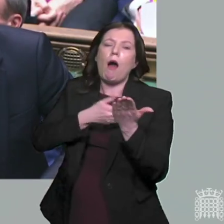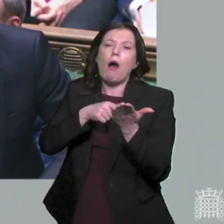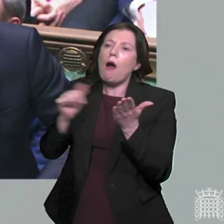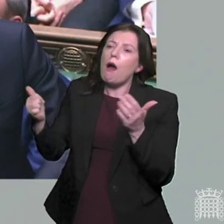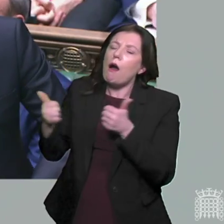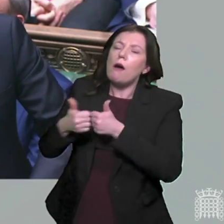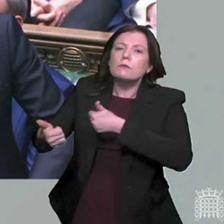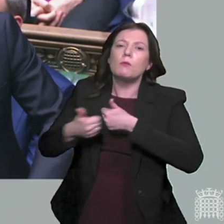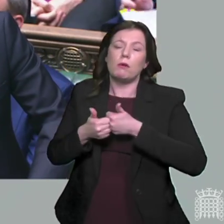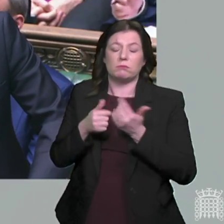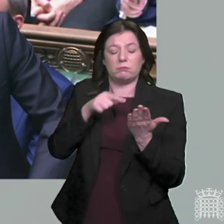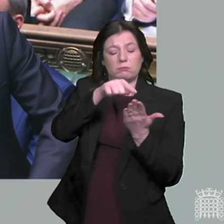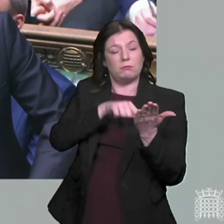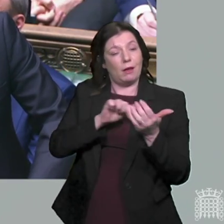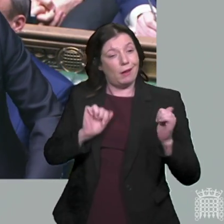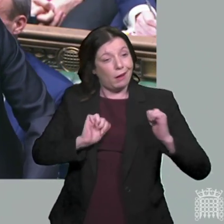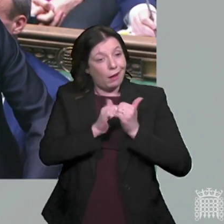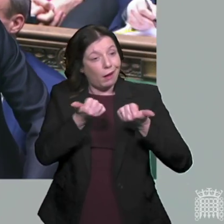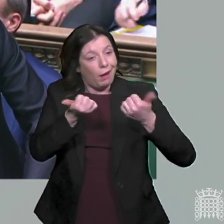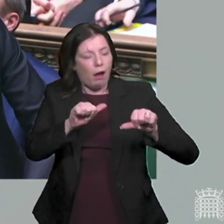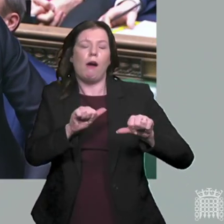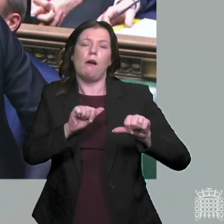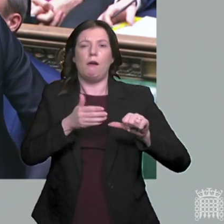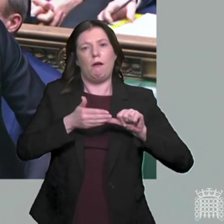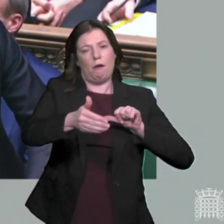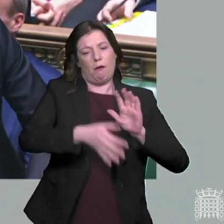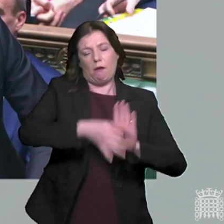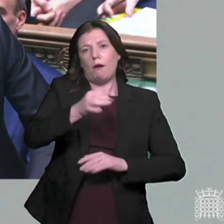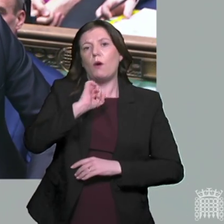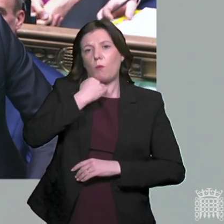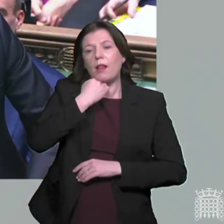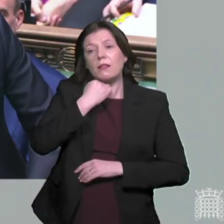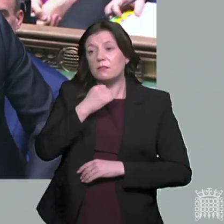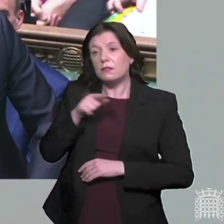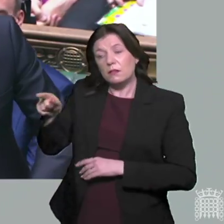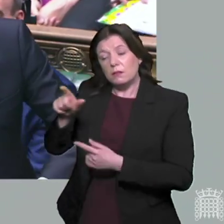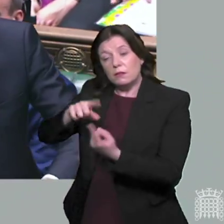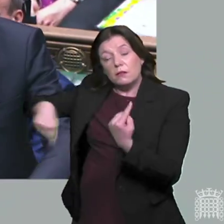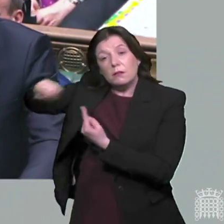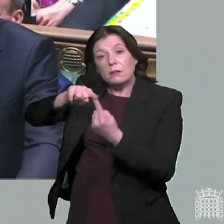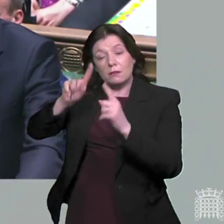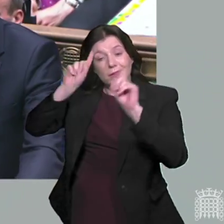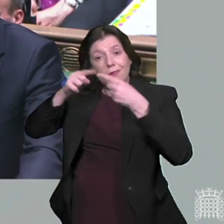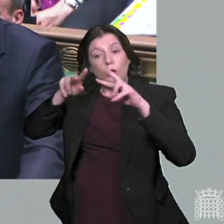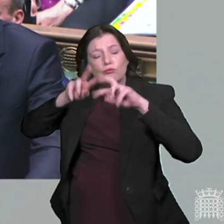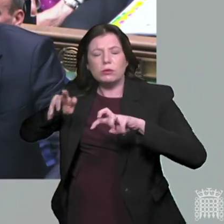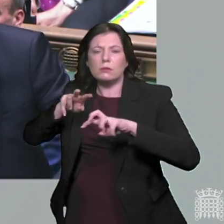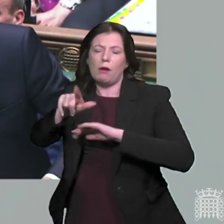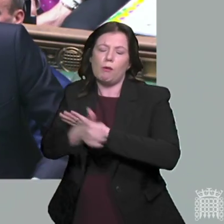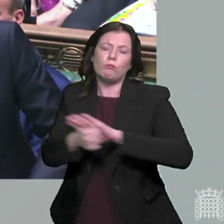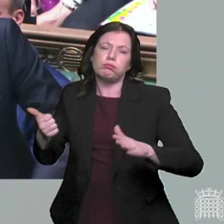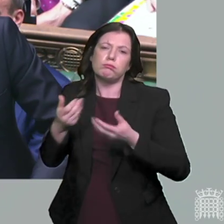He is right about the benefits that it can bring. I also join him in paying tribute to our incredible research community, who do a fantastic job.